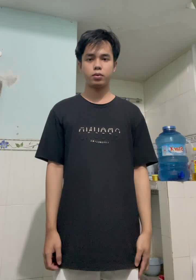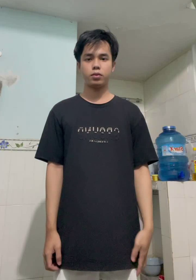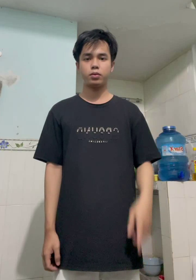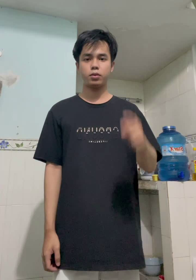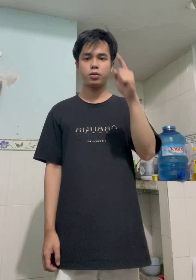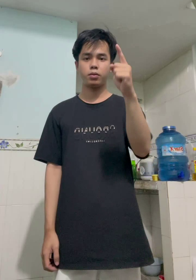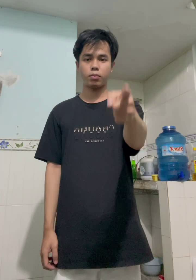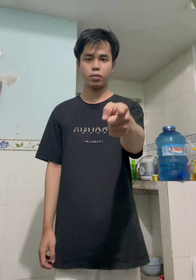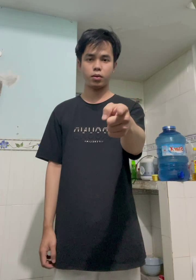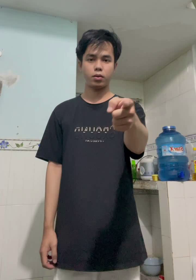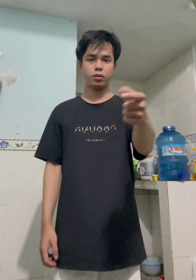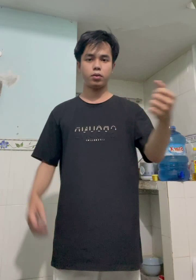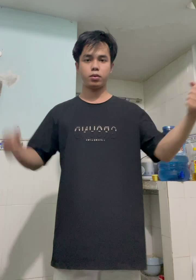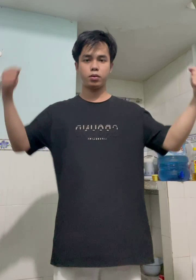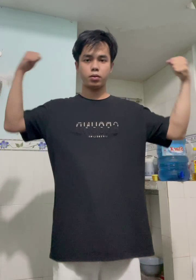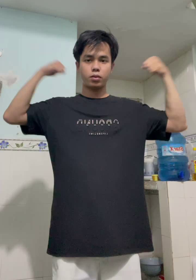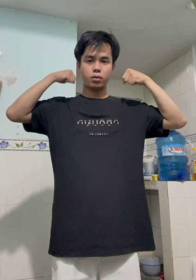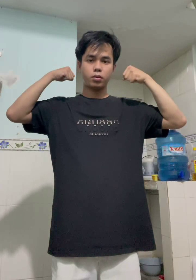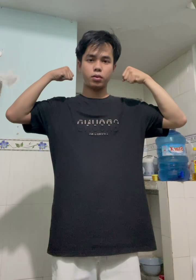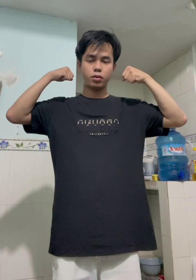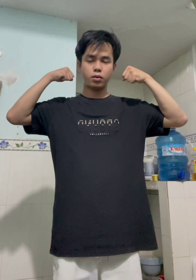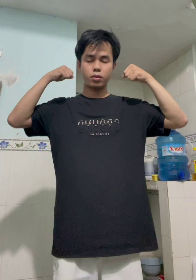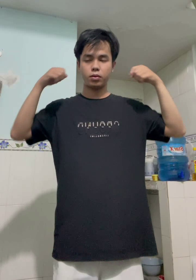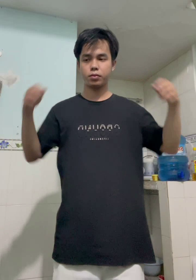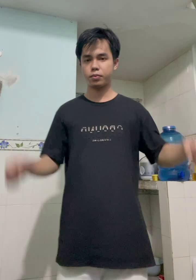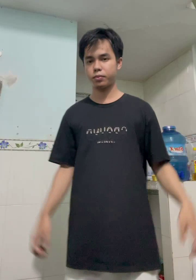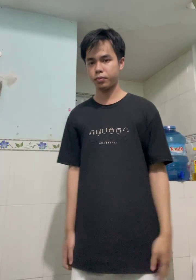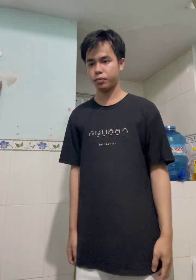ban khoe khong